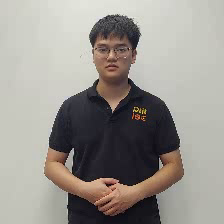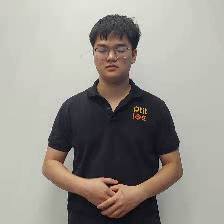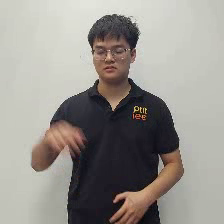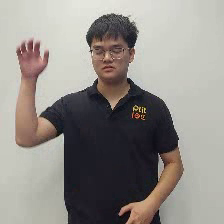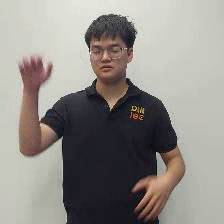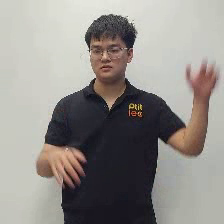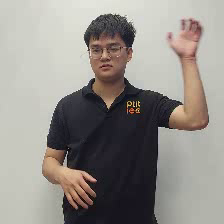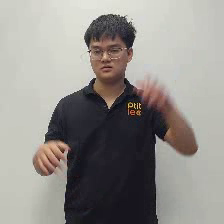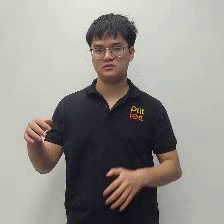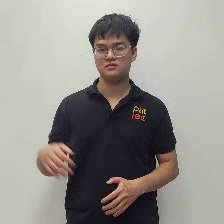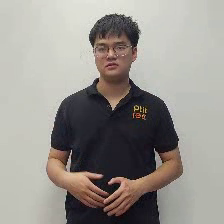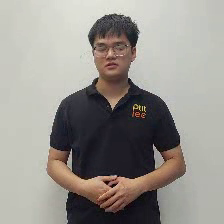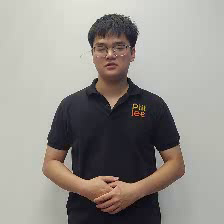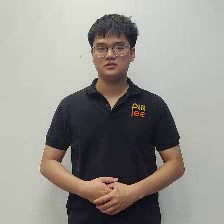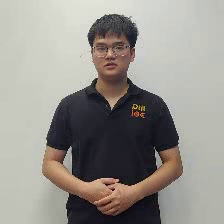Con gấu